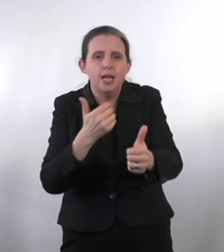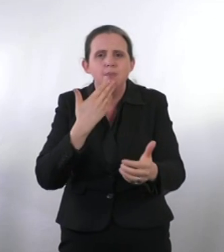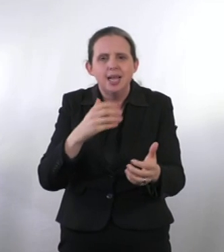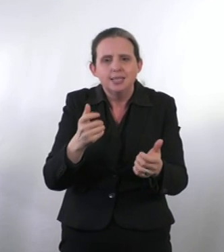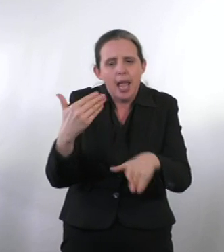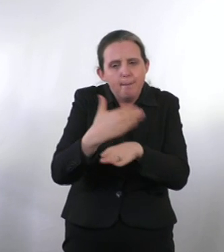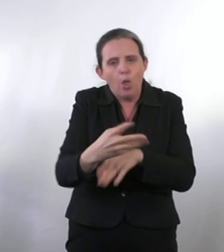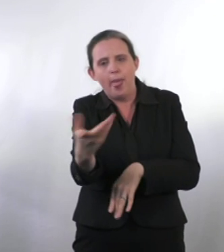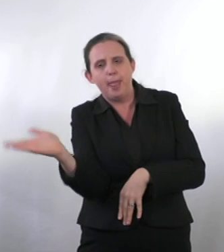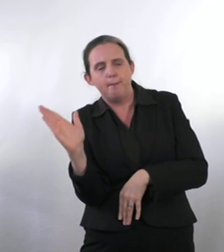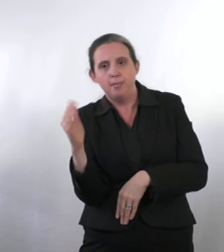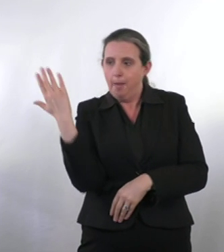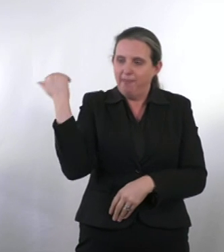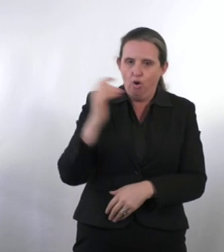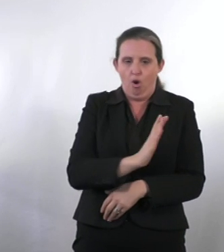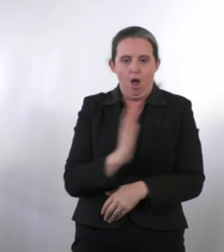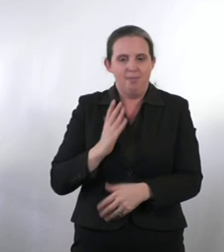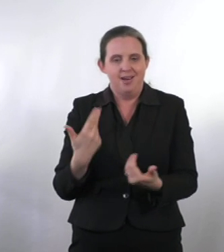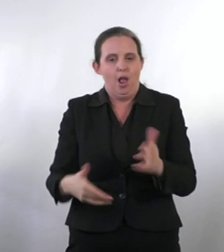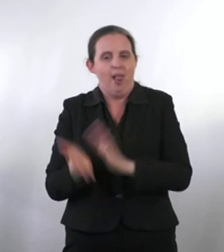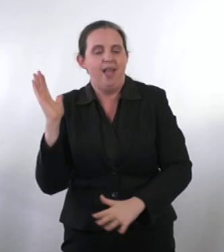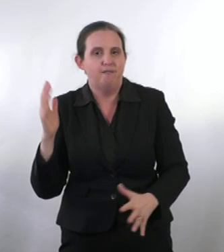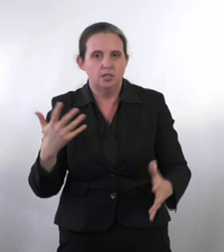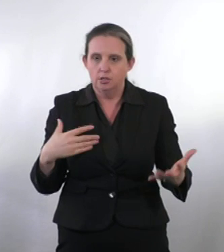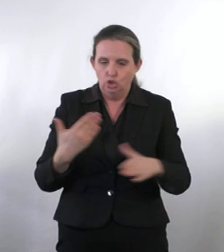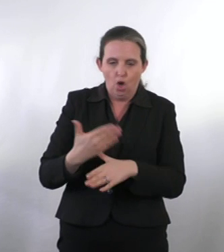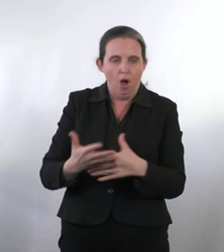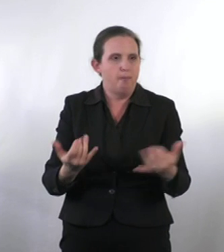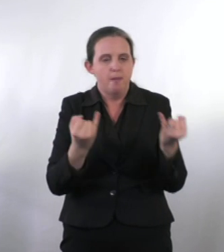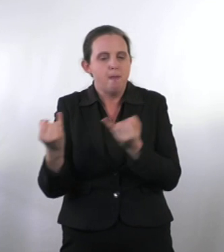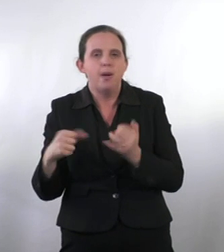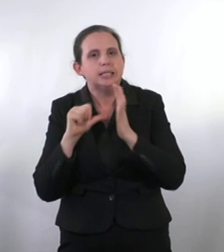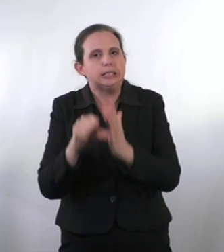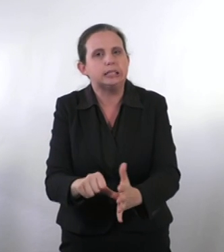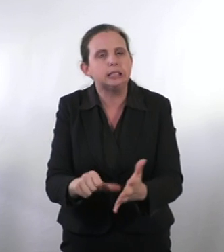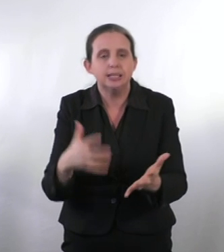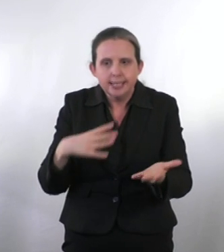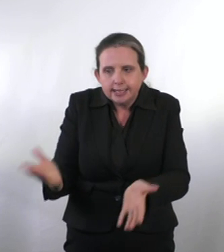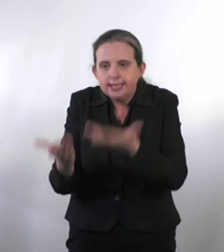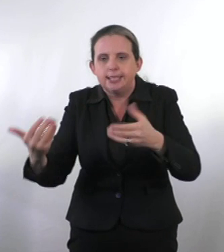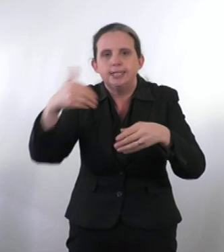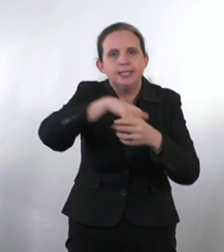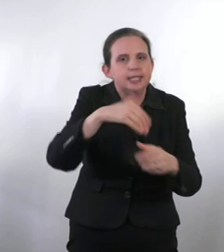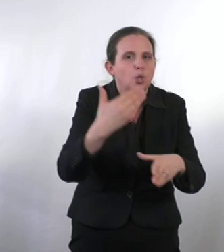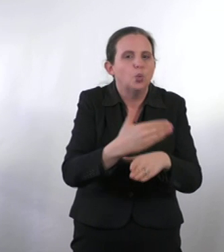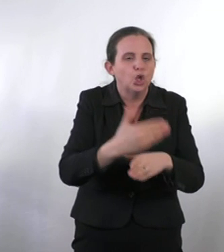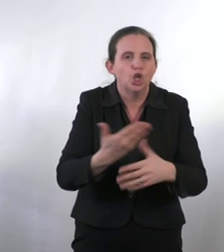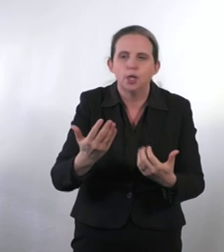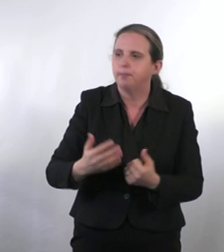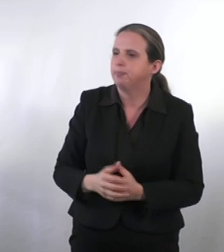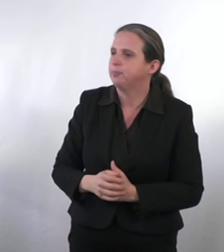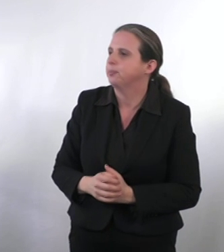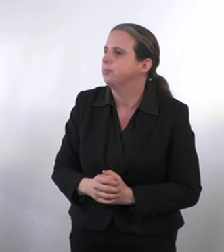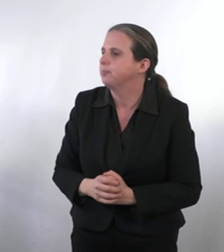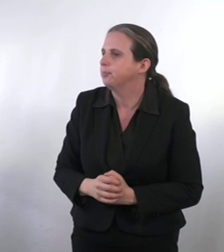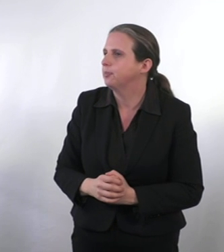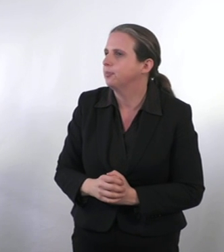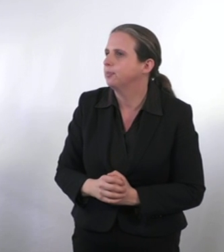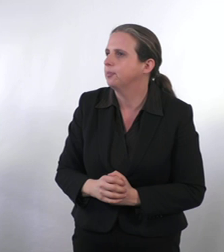Absolutely. I thank my hon. Friend for the campaigns that he is running to support veterans.